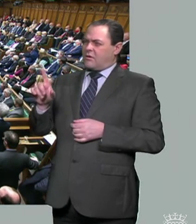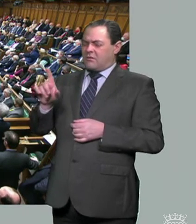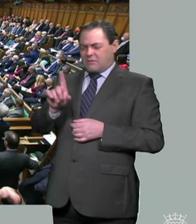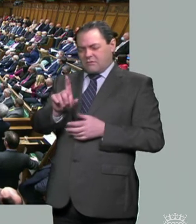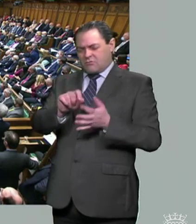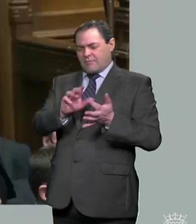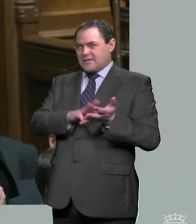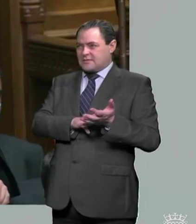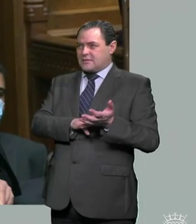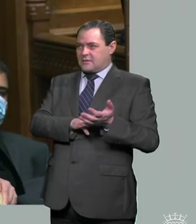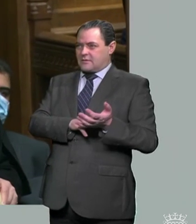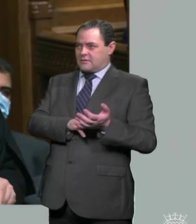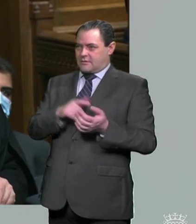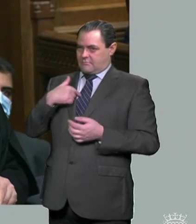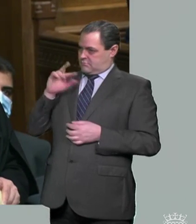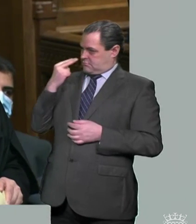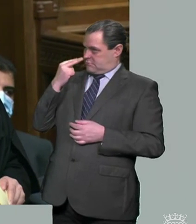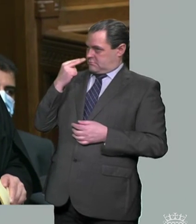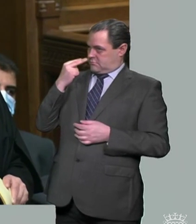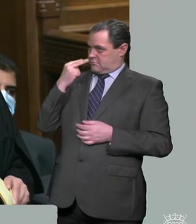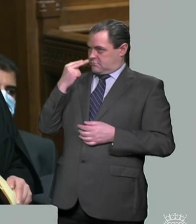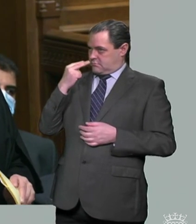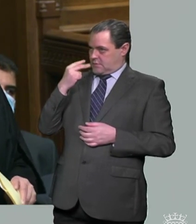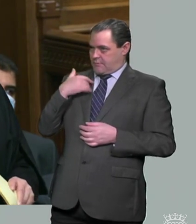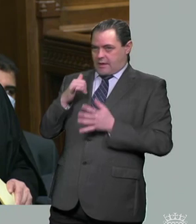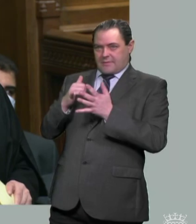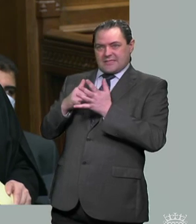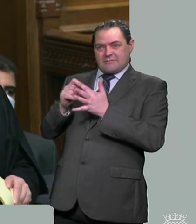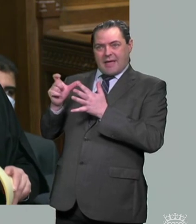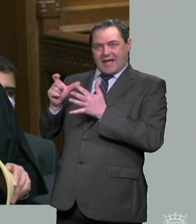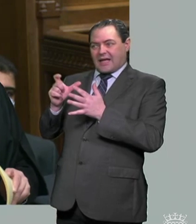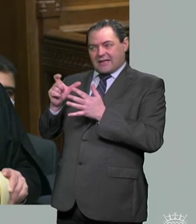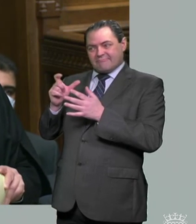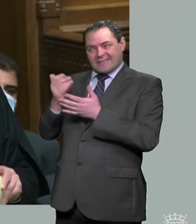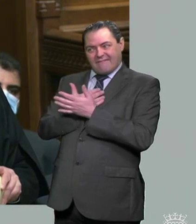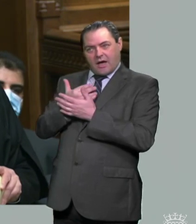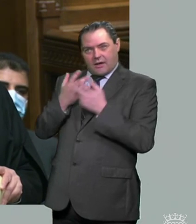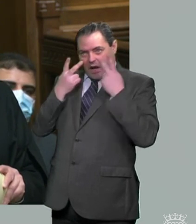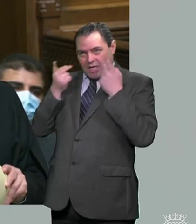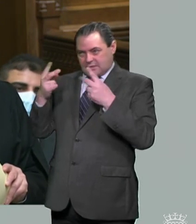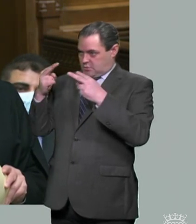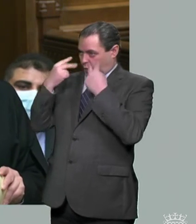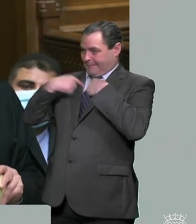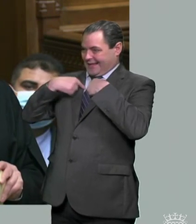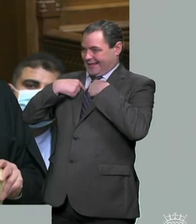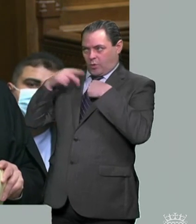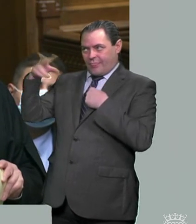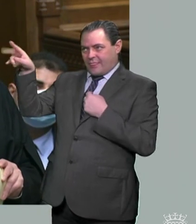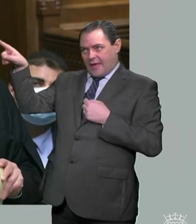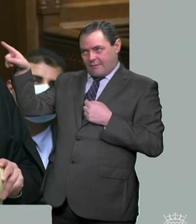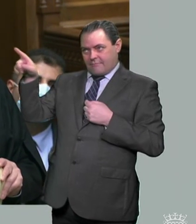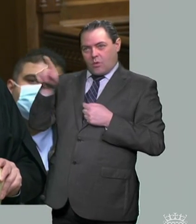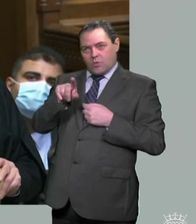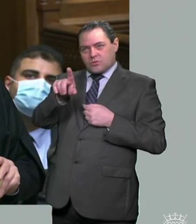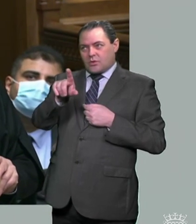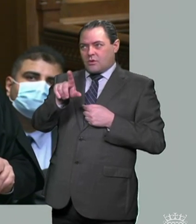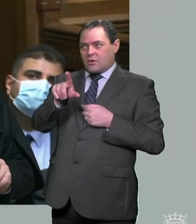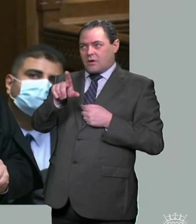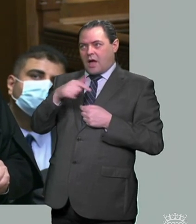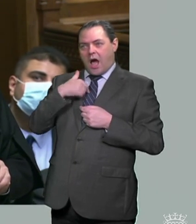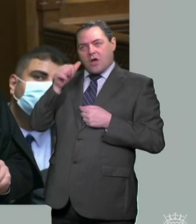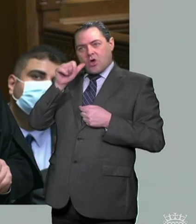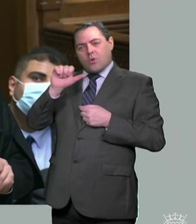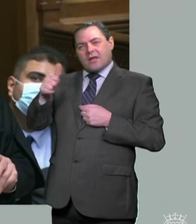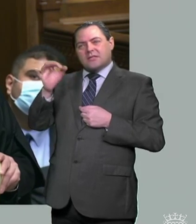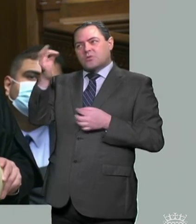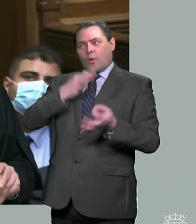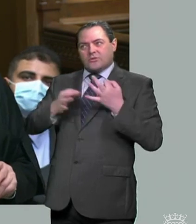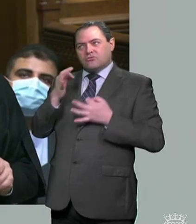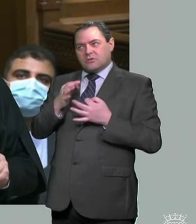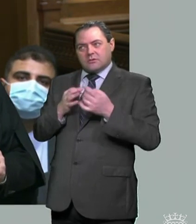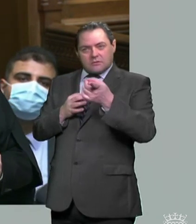Order. Prime Minister, I am this way, not that way—maybe Specsavers might be the answer to see where I am—but can I just say that Dame Caroline Dinenage is desperate to get the next question to you?